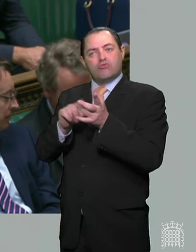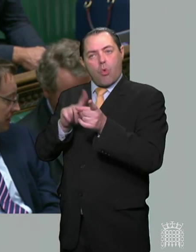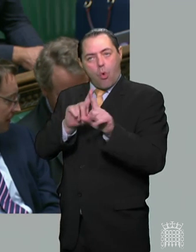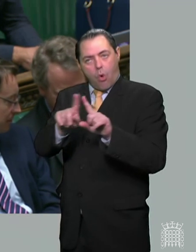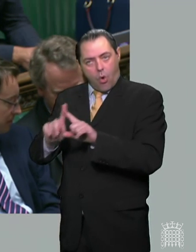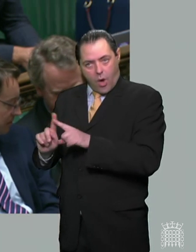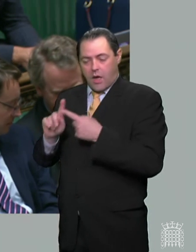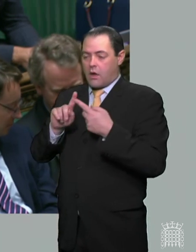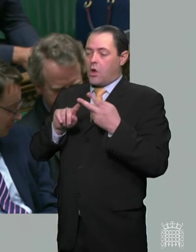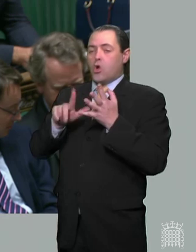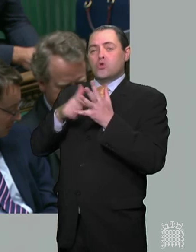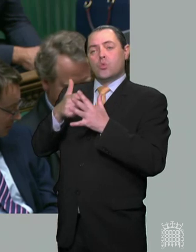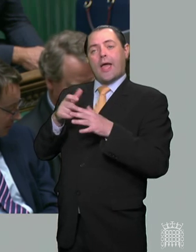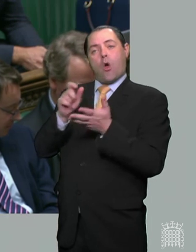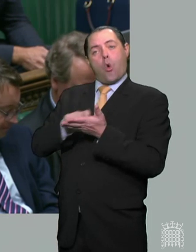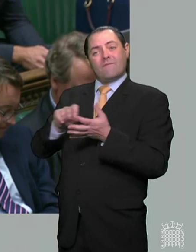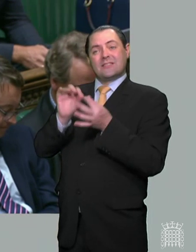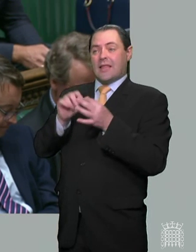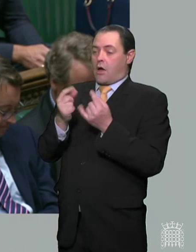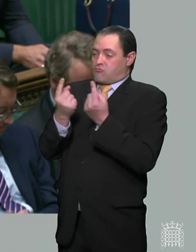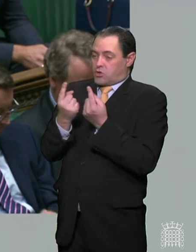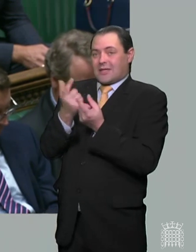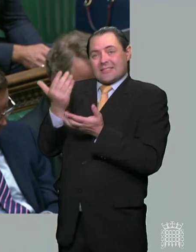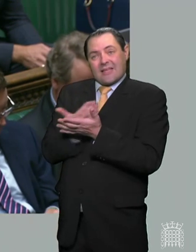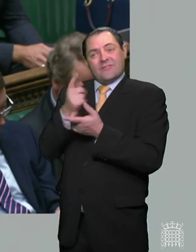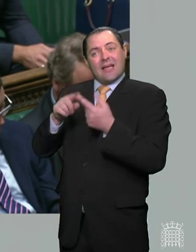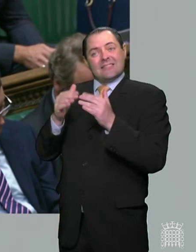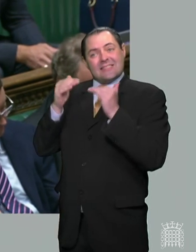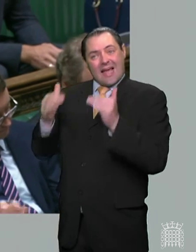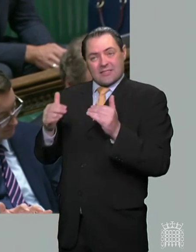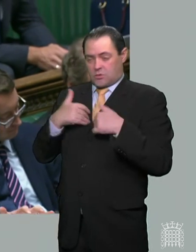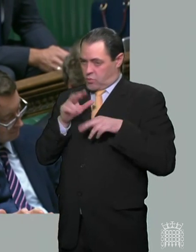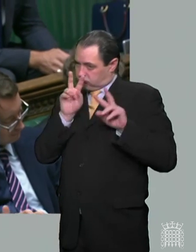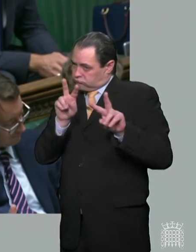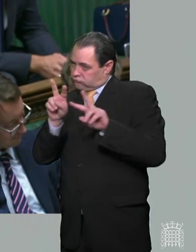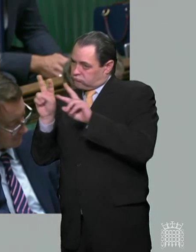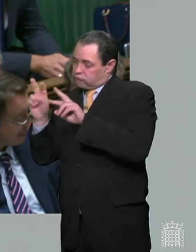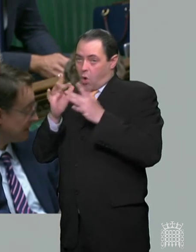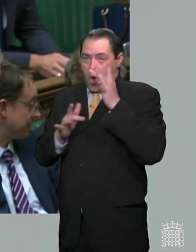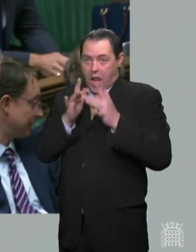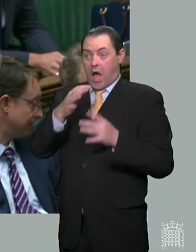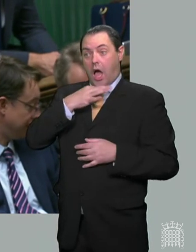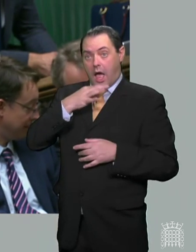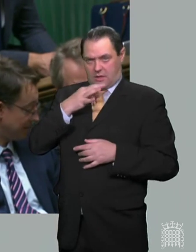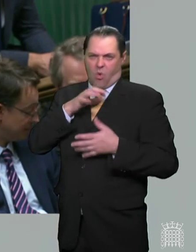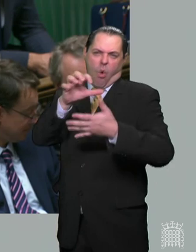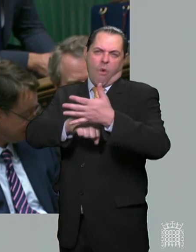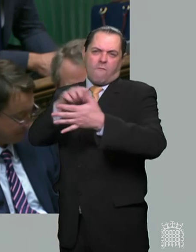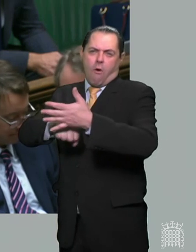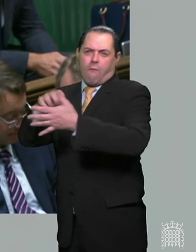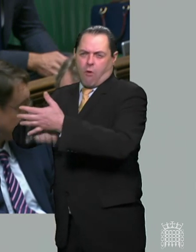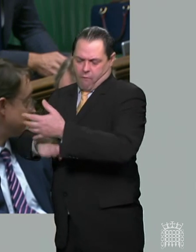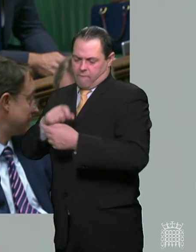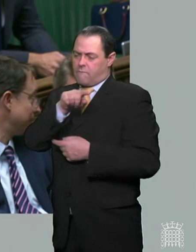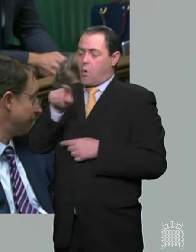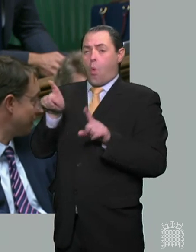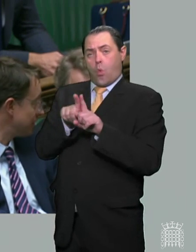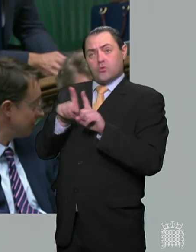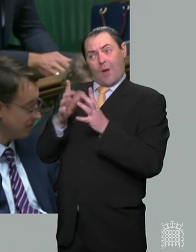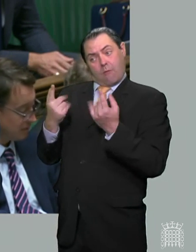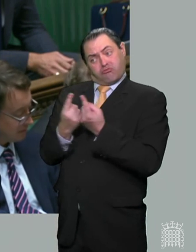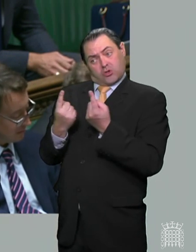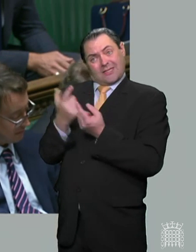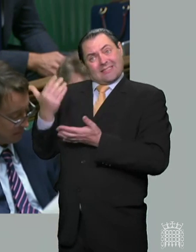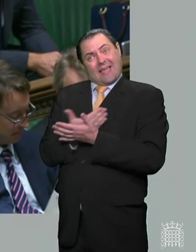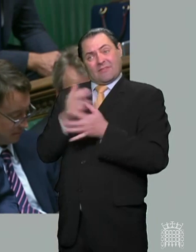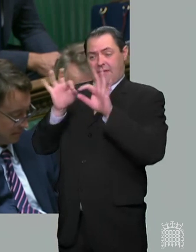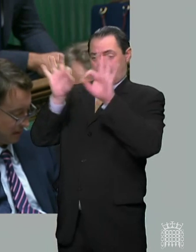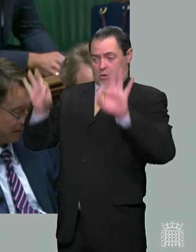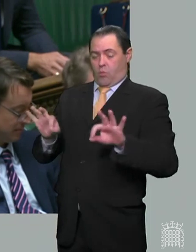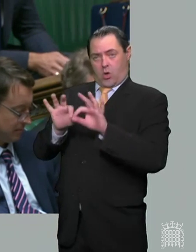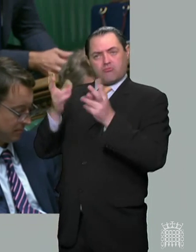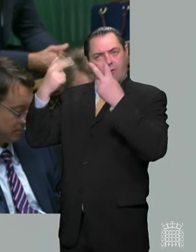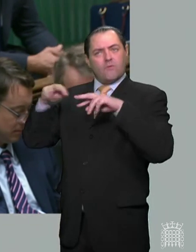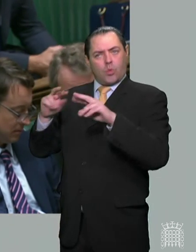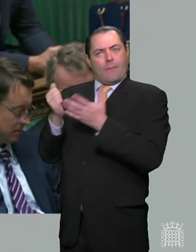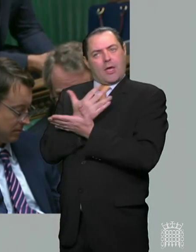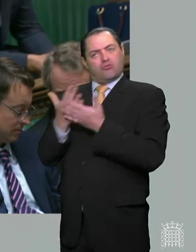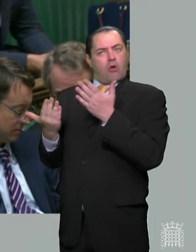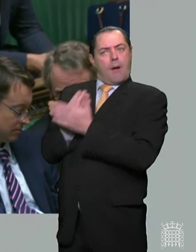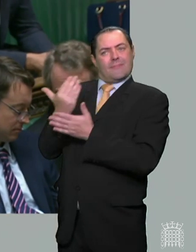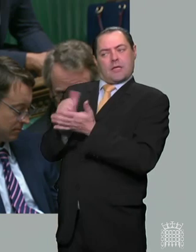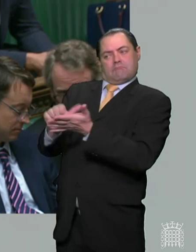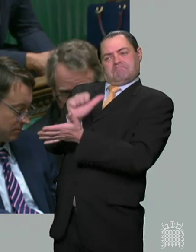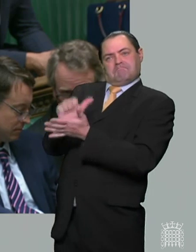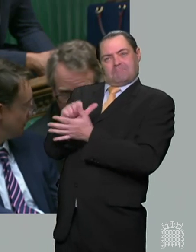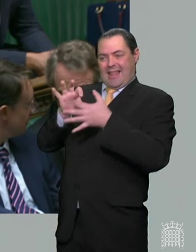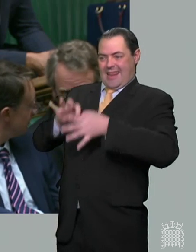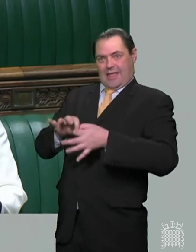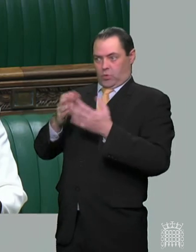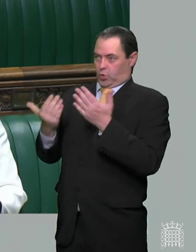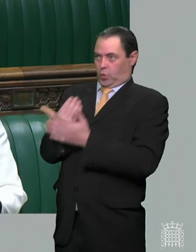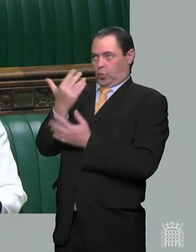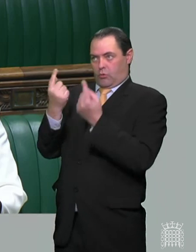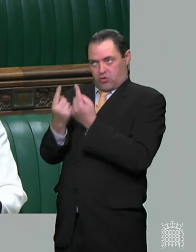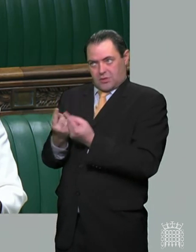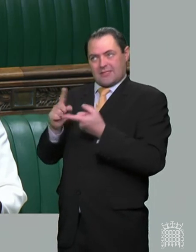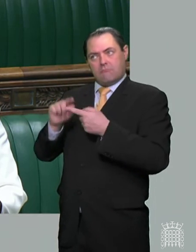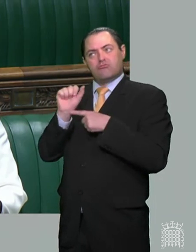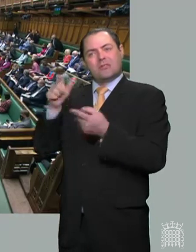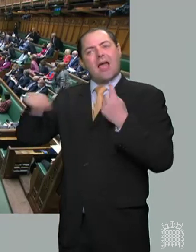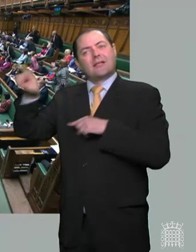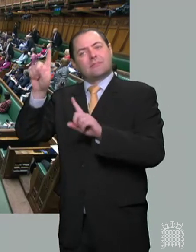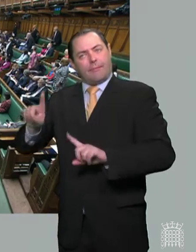The UK Office for Product Safety and Standards will take action to remove products online that pose any risk, and our product safety framework is being reviewed to ensure that it is fit for purpose, that it is updated in line with new products going on to the market and—above all—that it protects consumers.